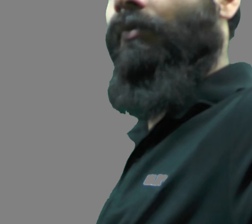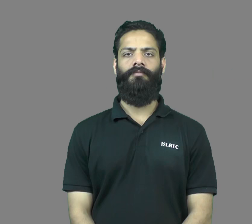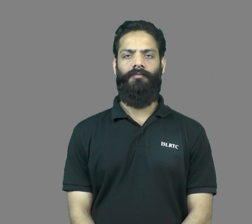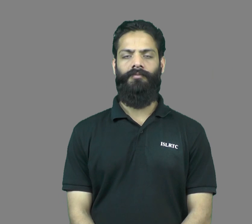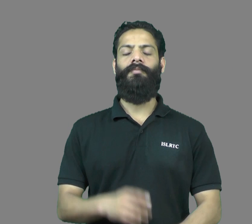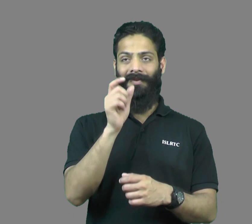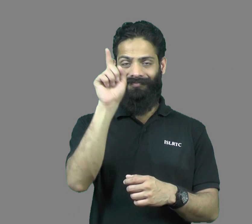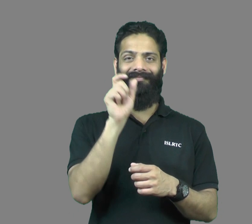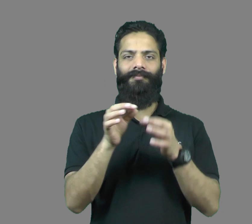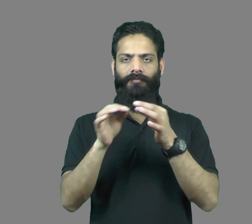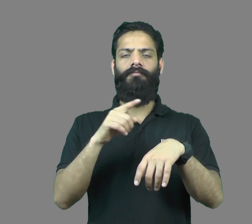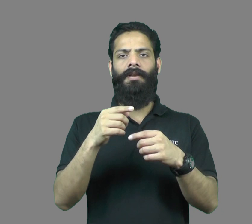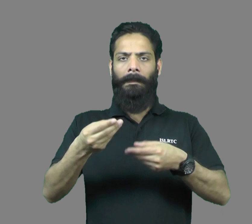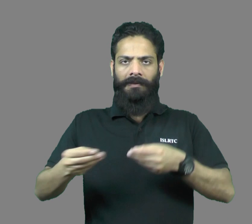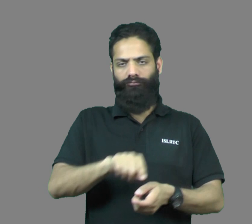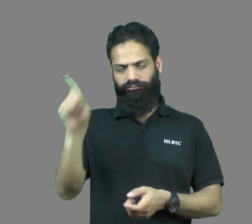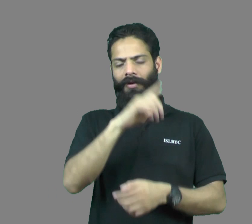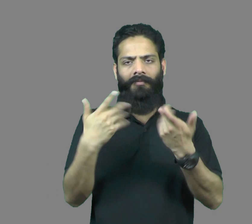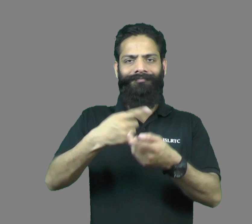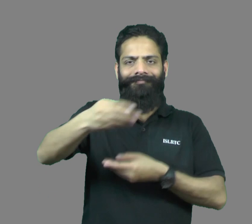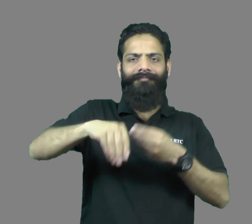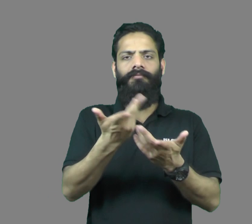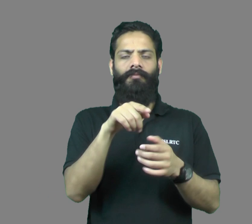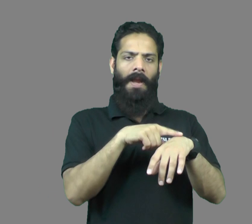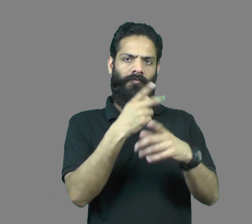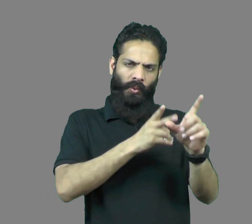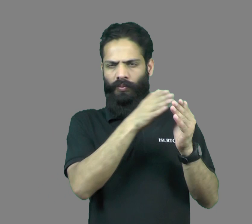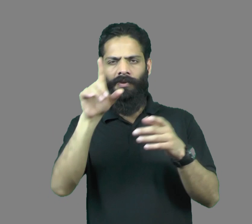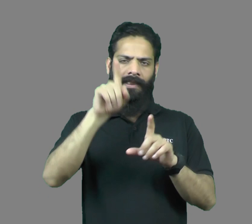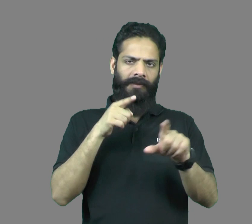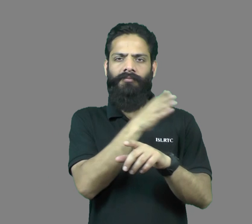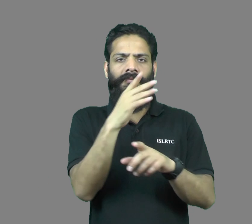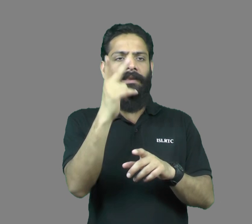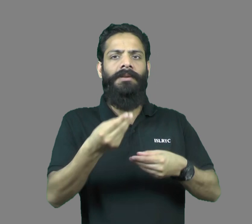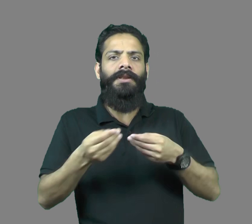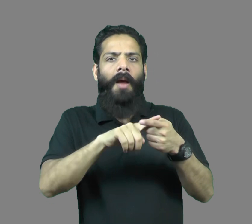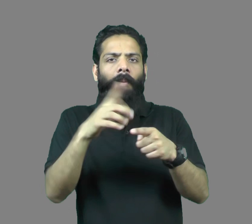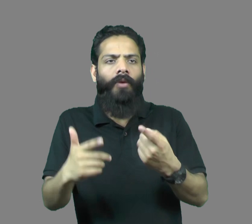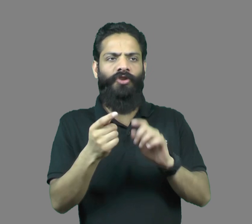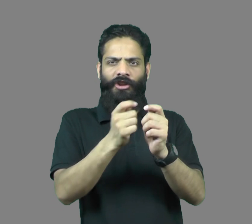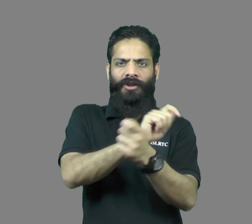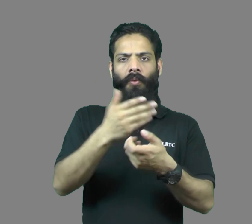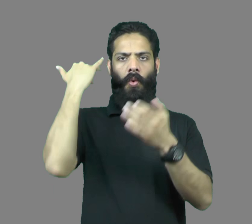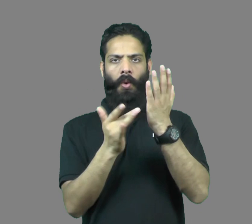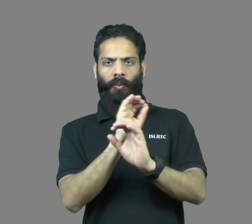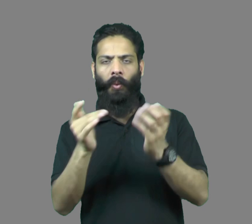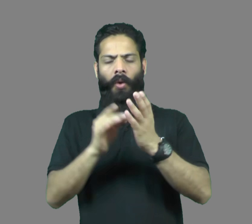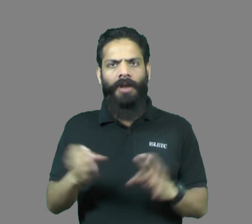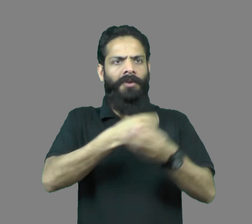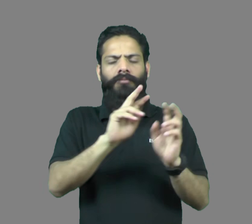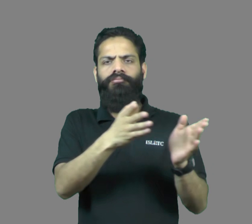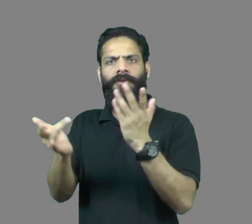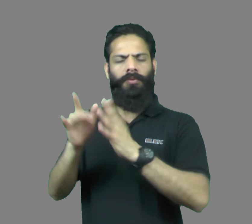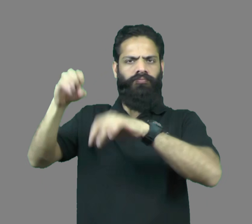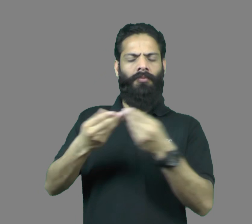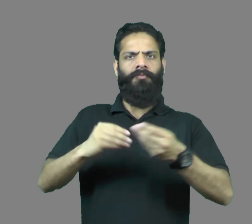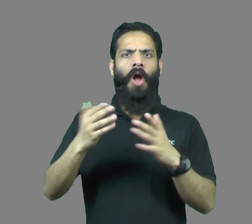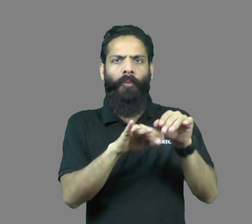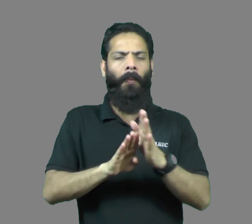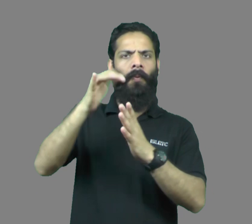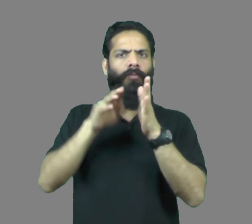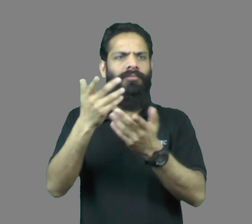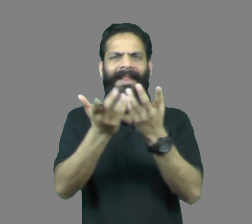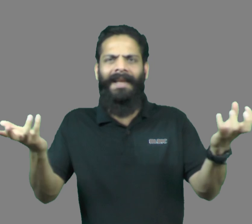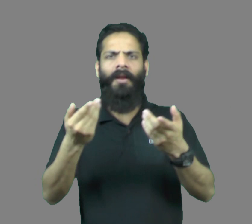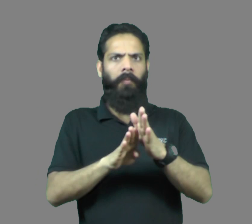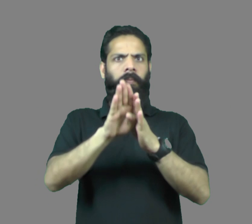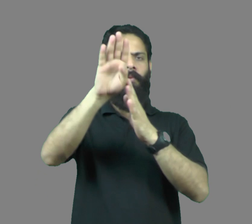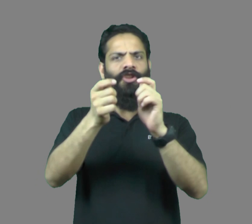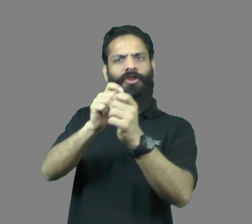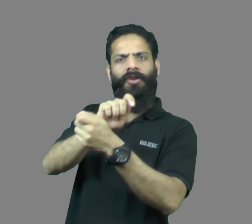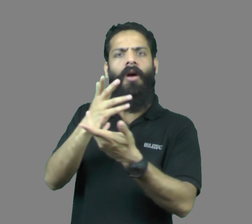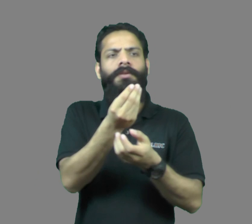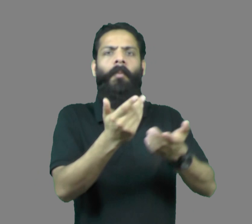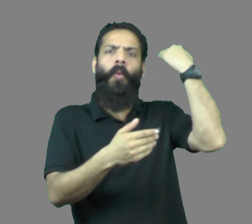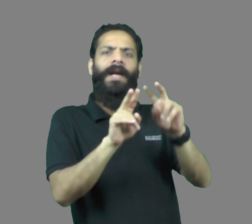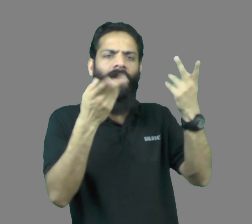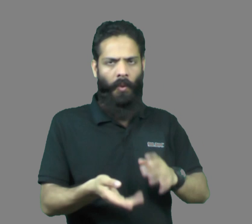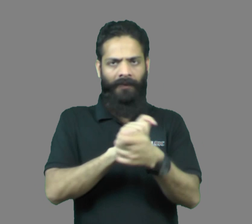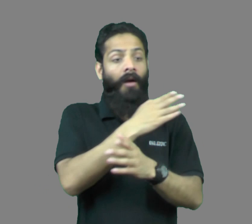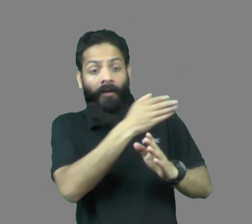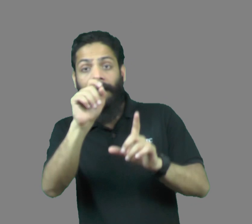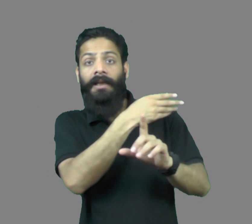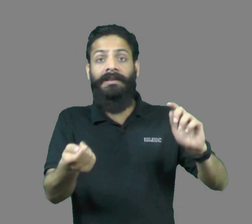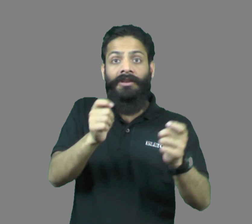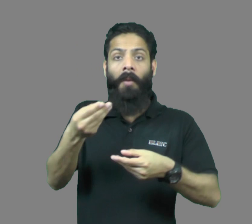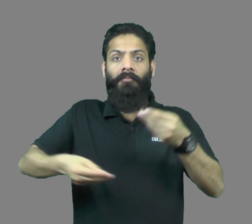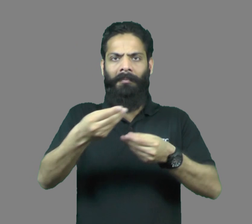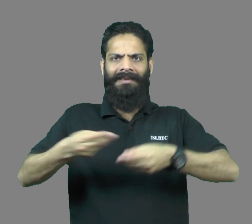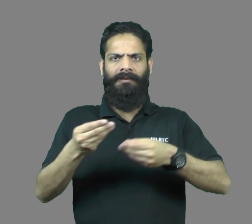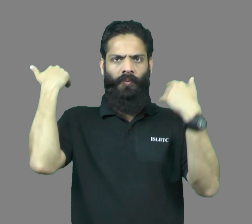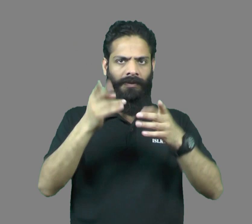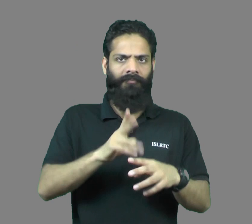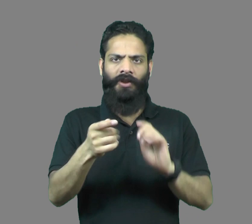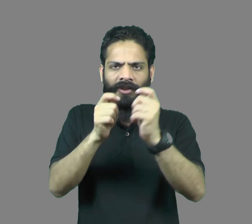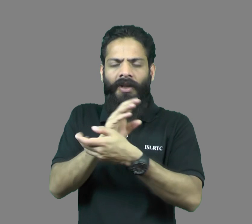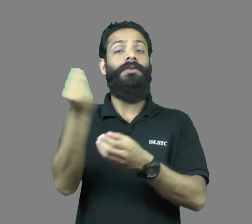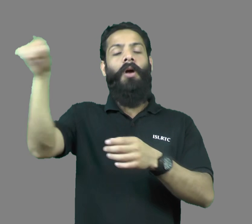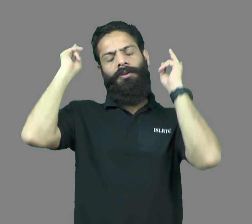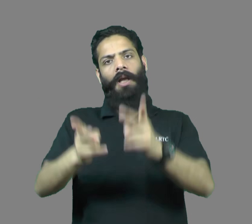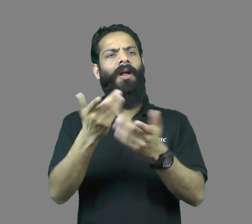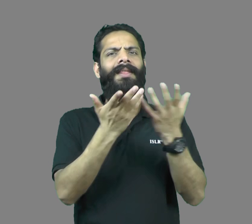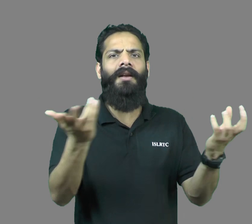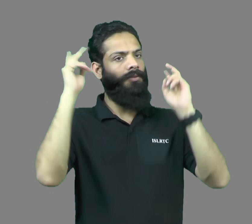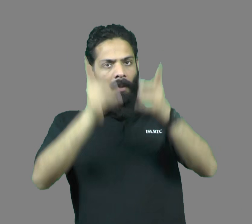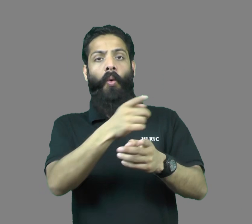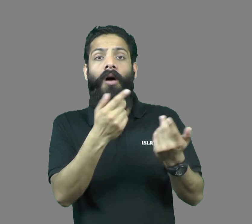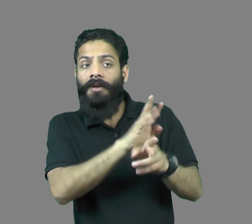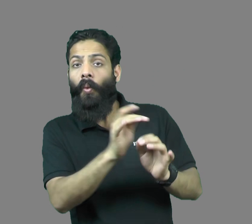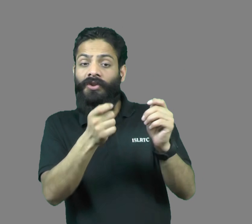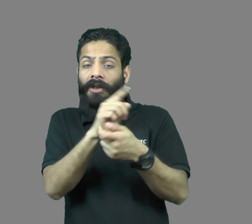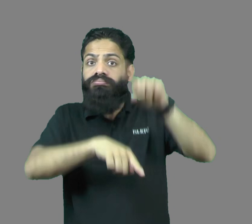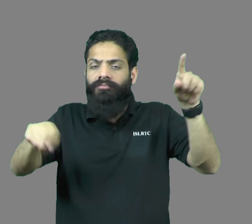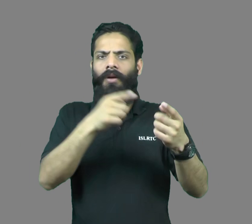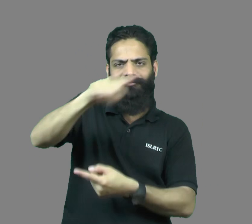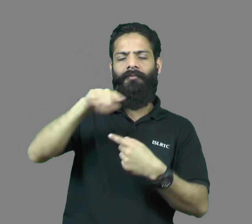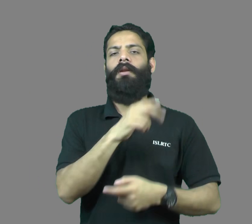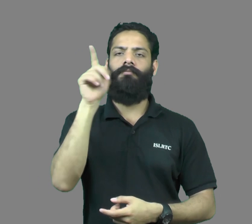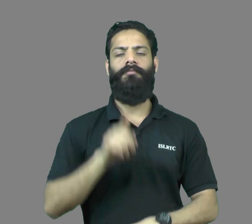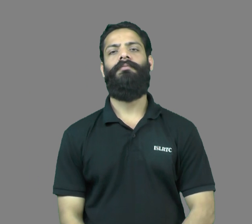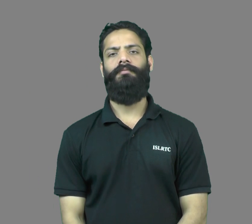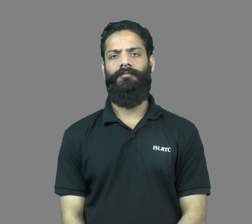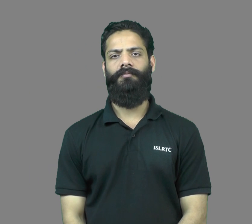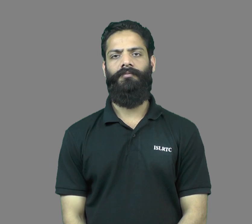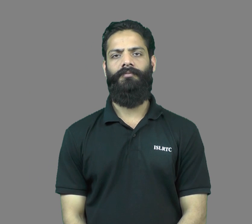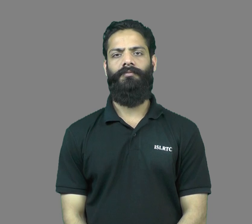Business Cycles